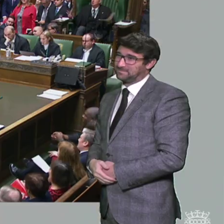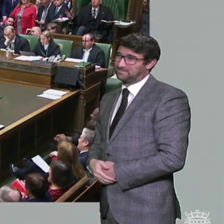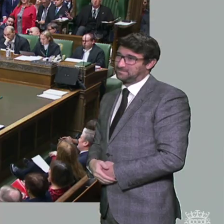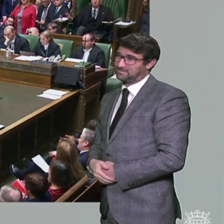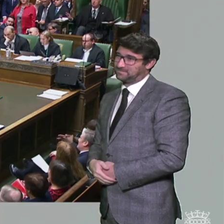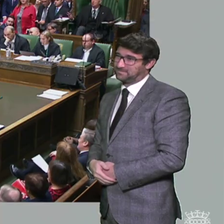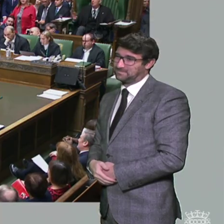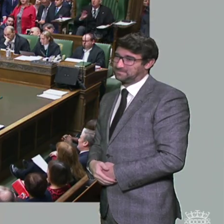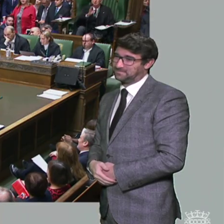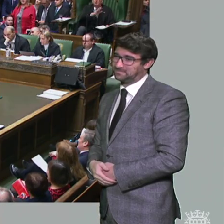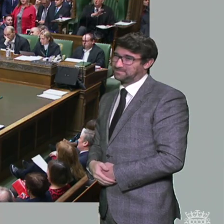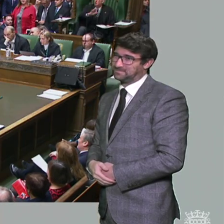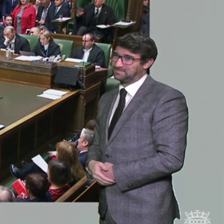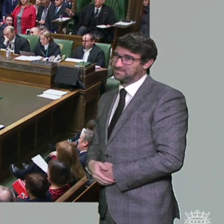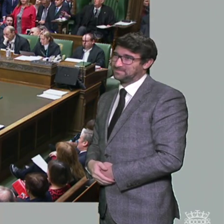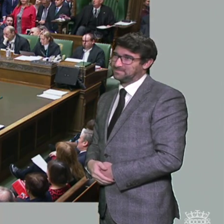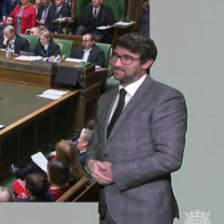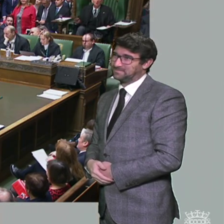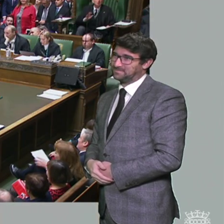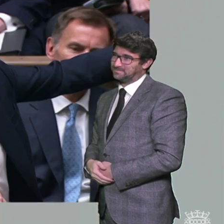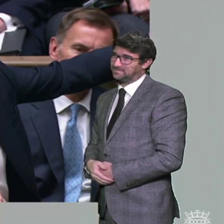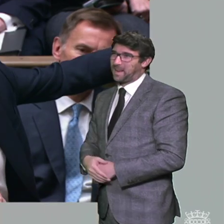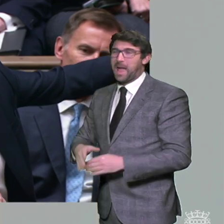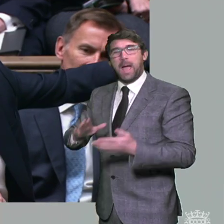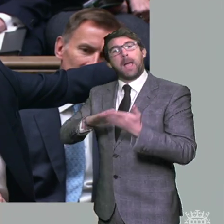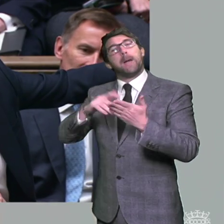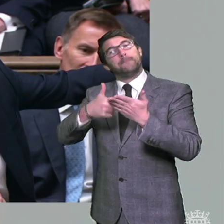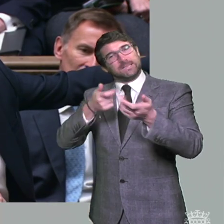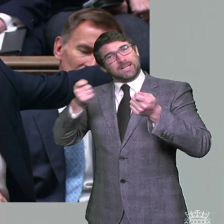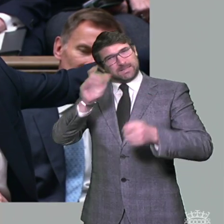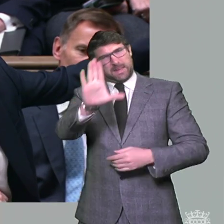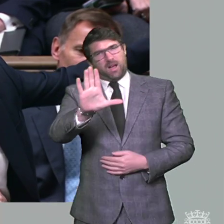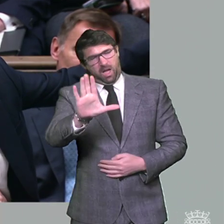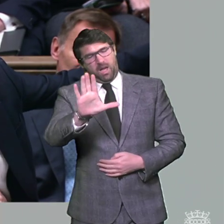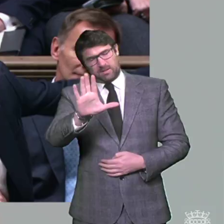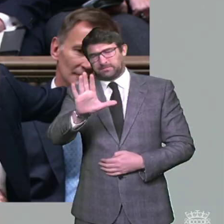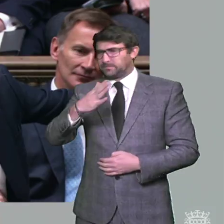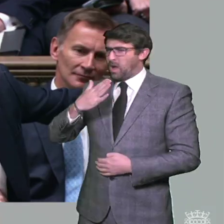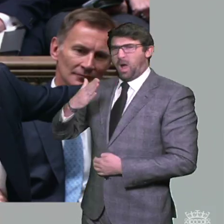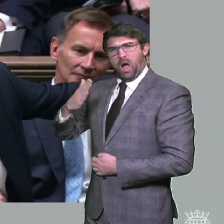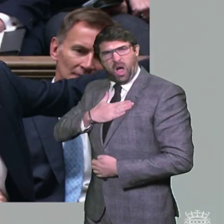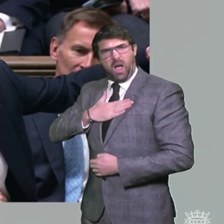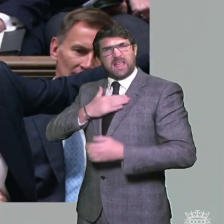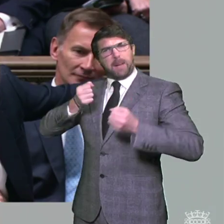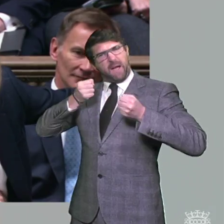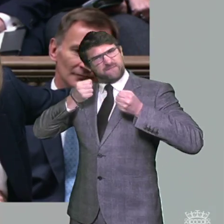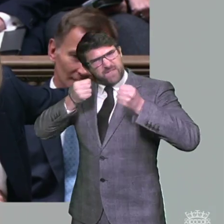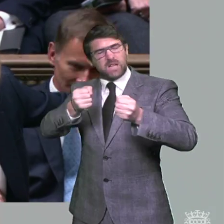I am a fighter and not a quitter.